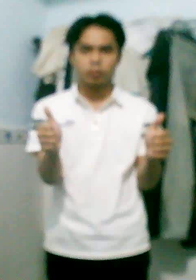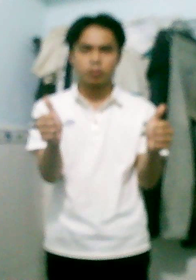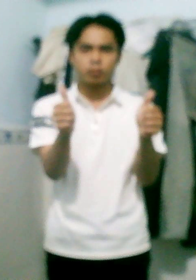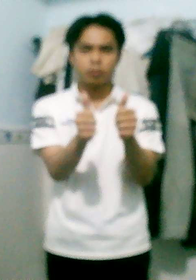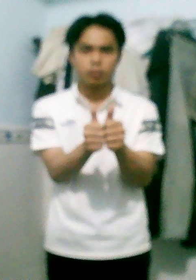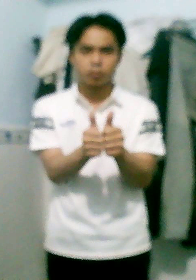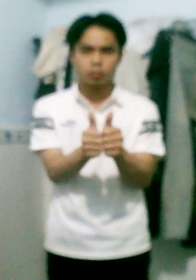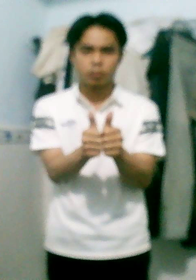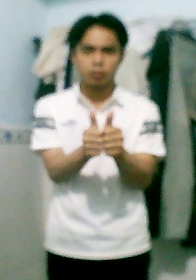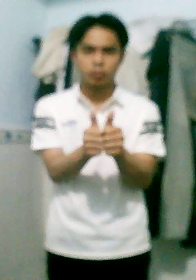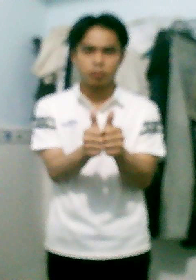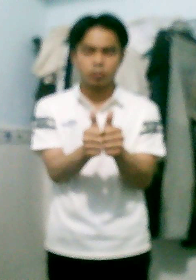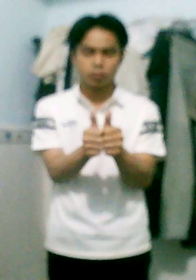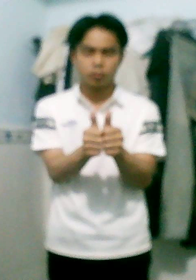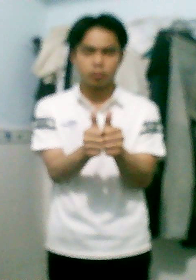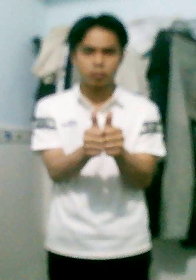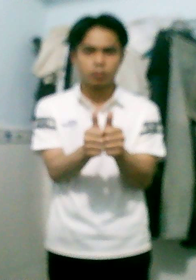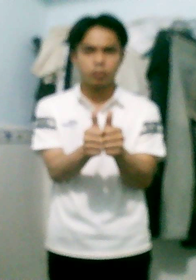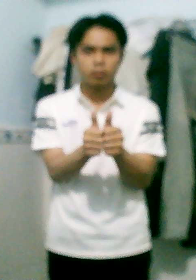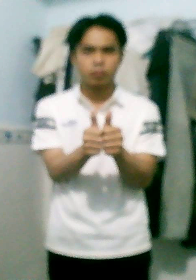voi